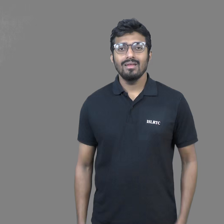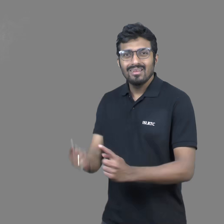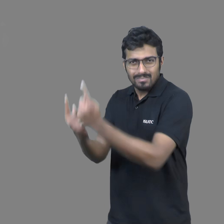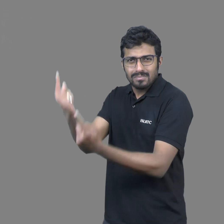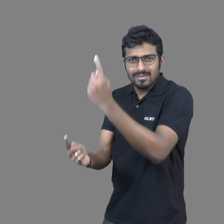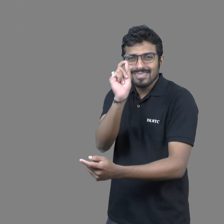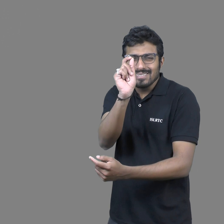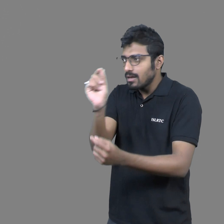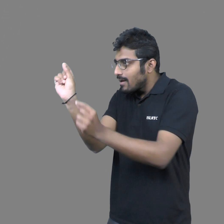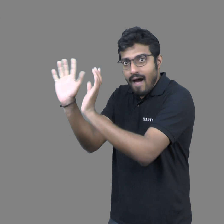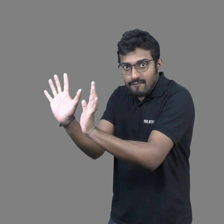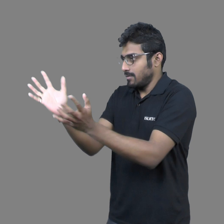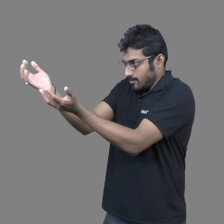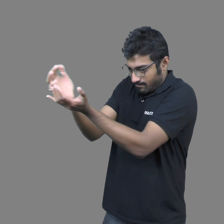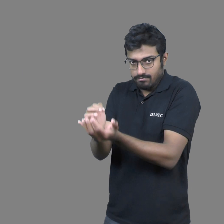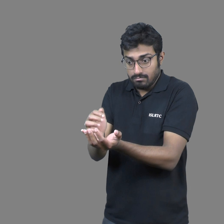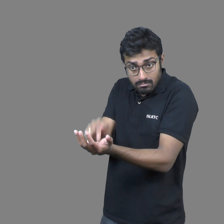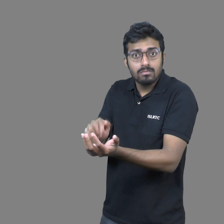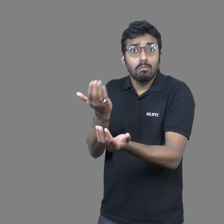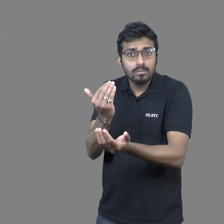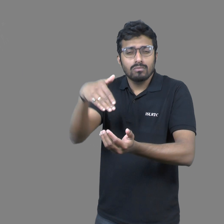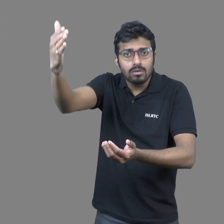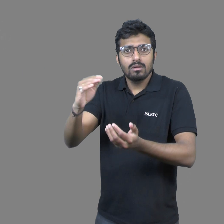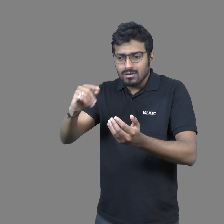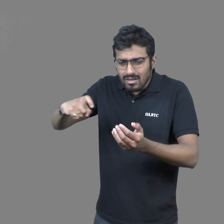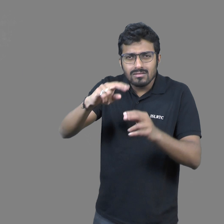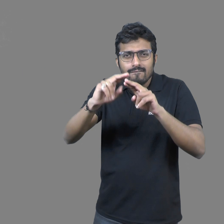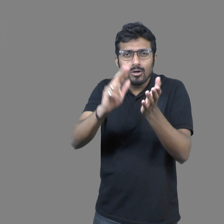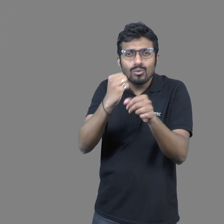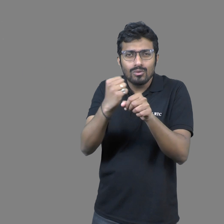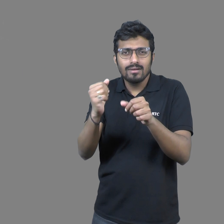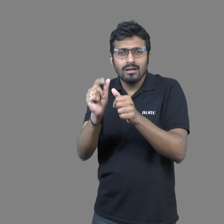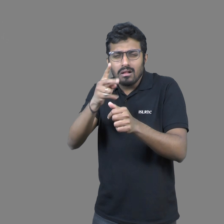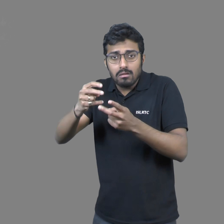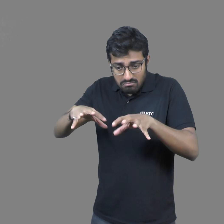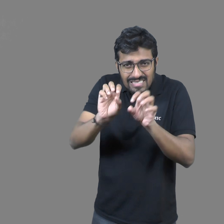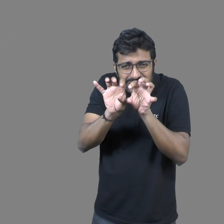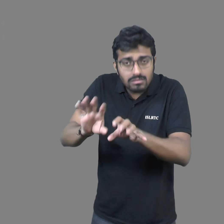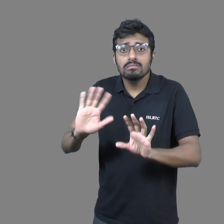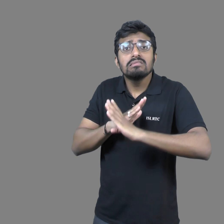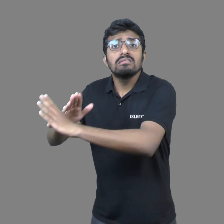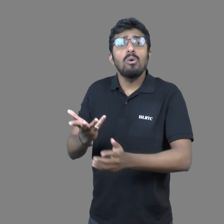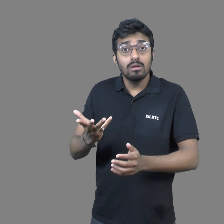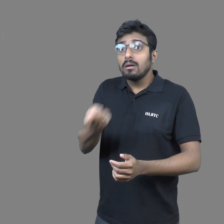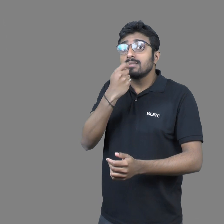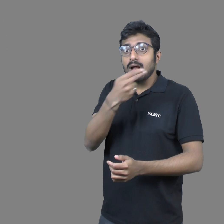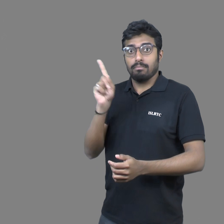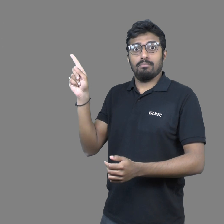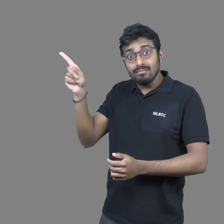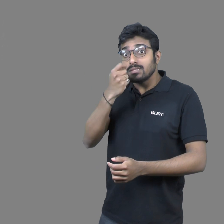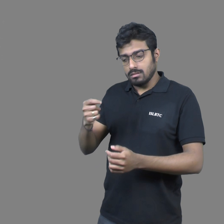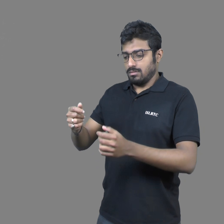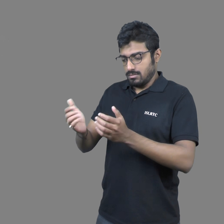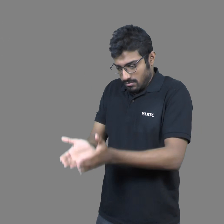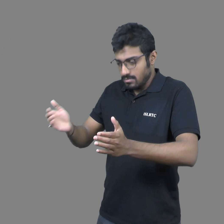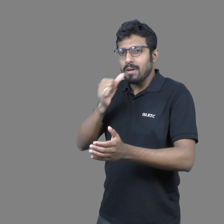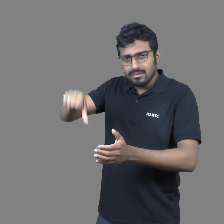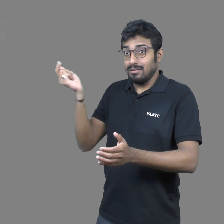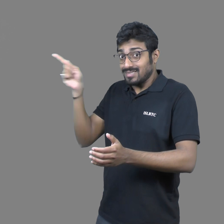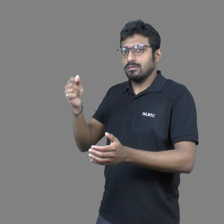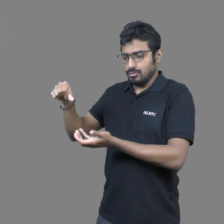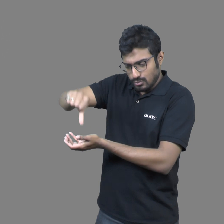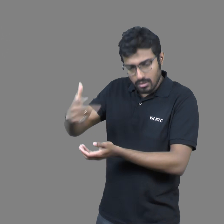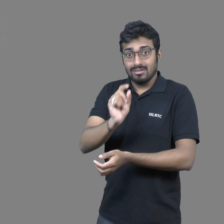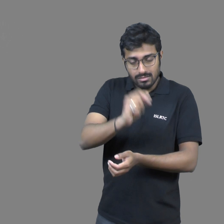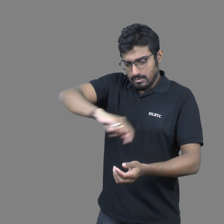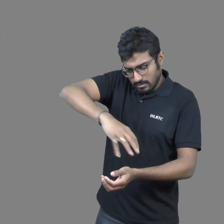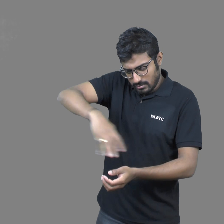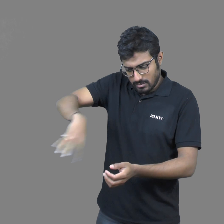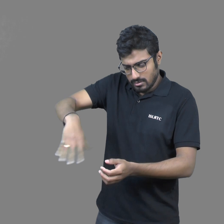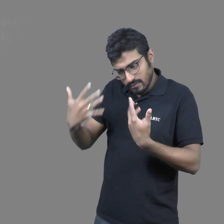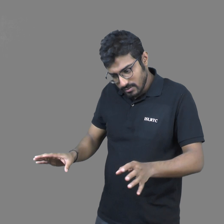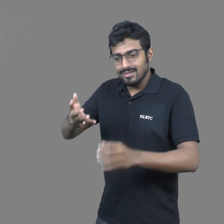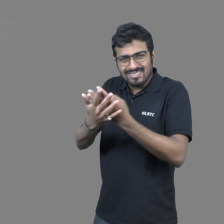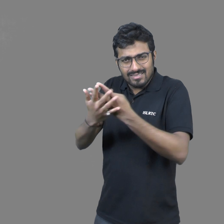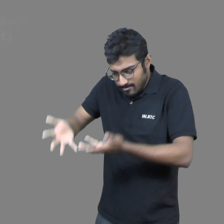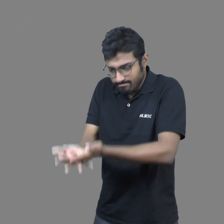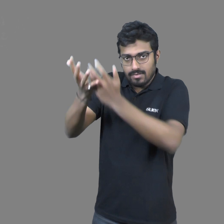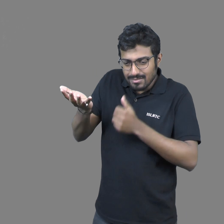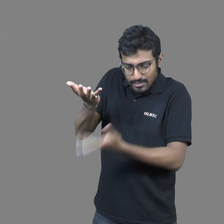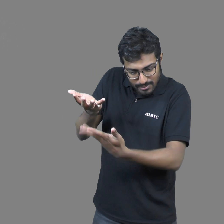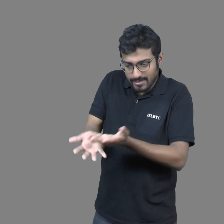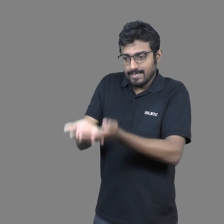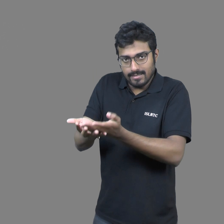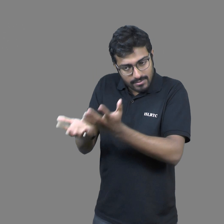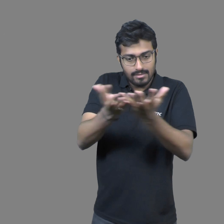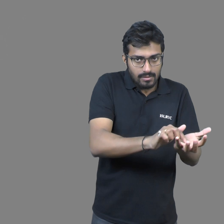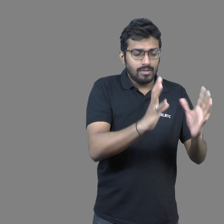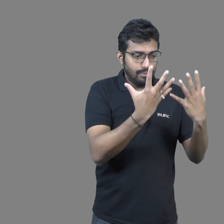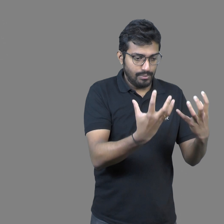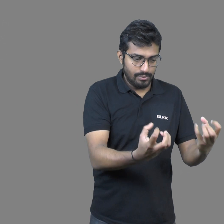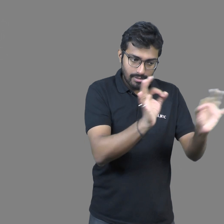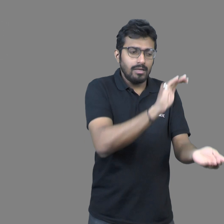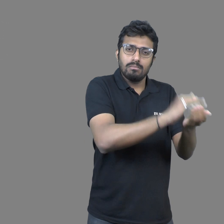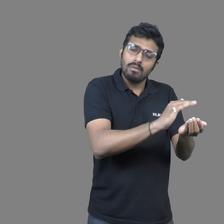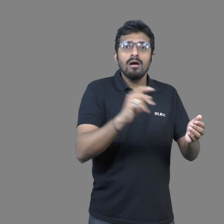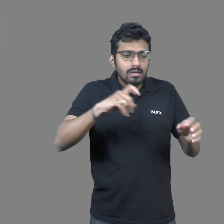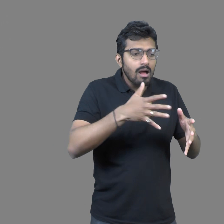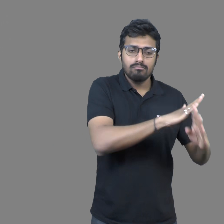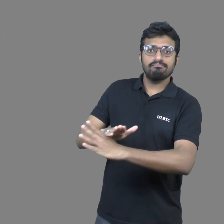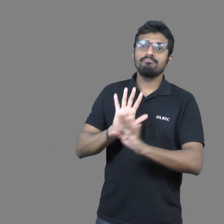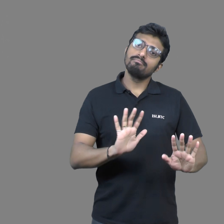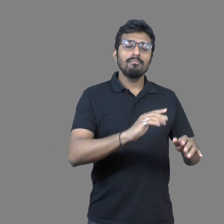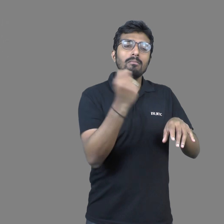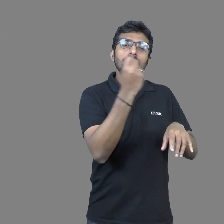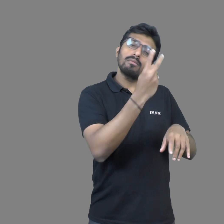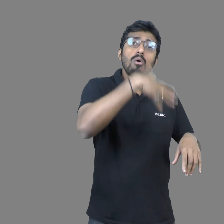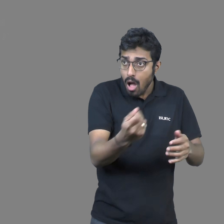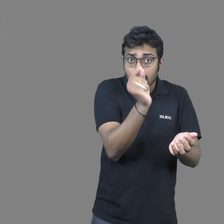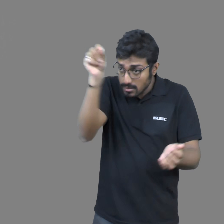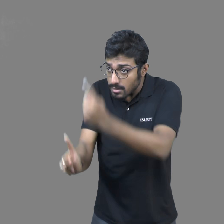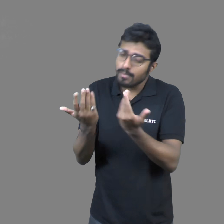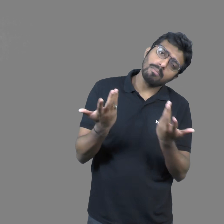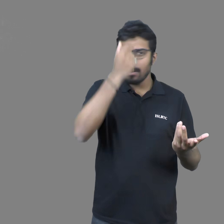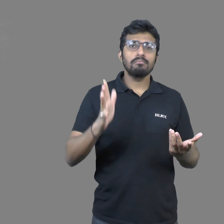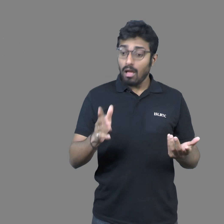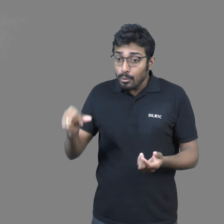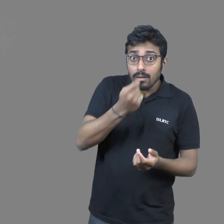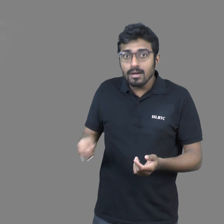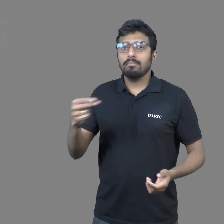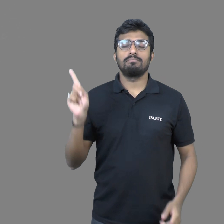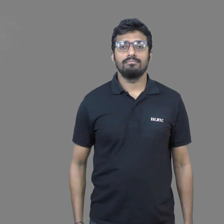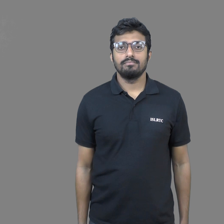Thiram